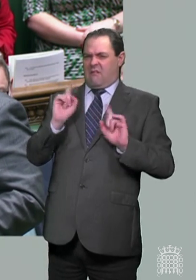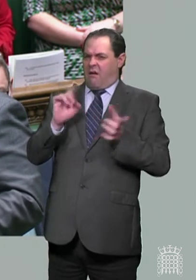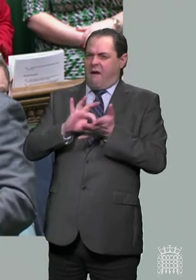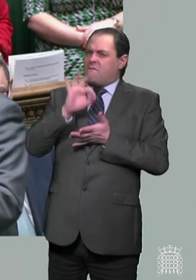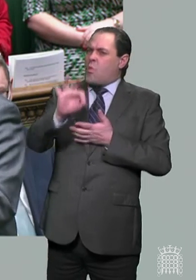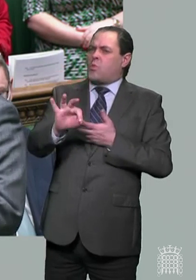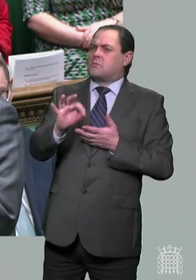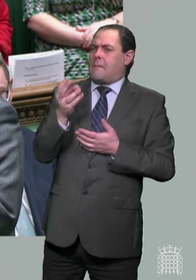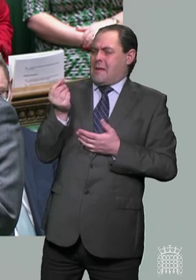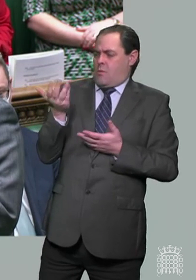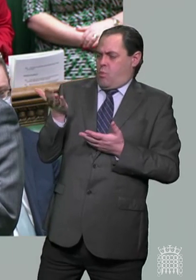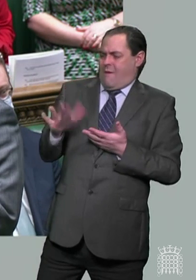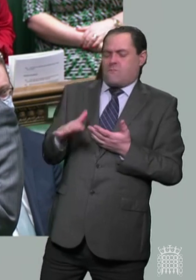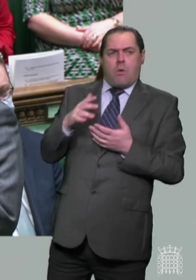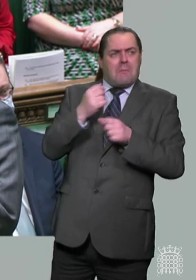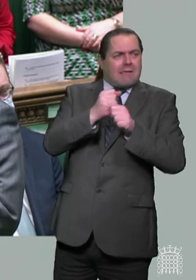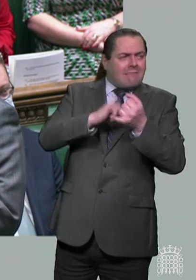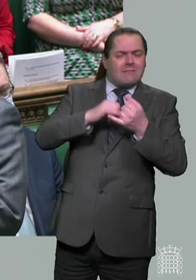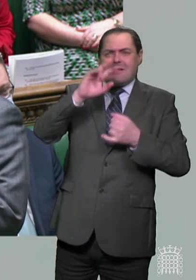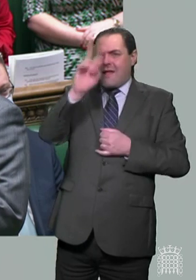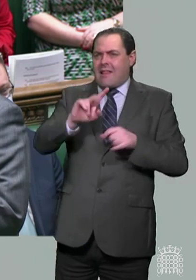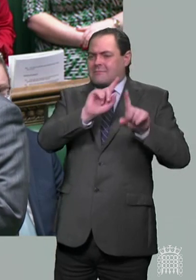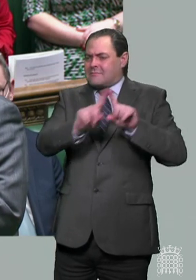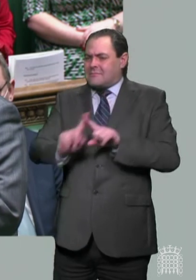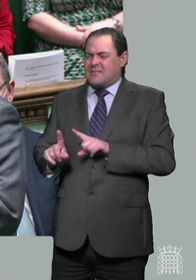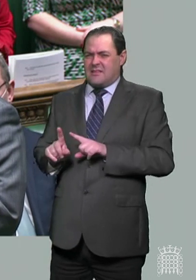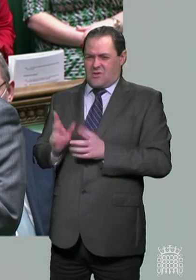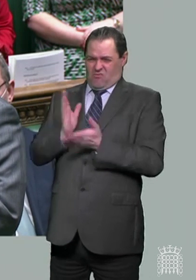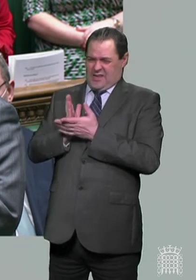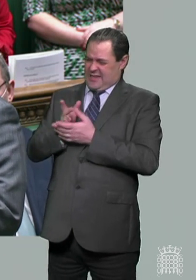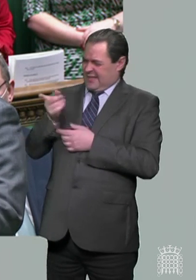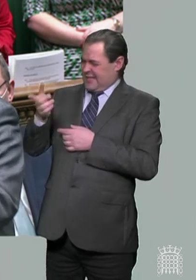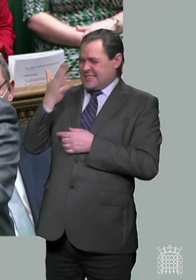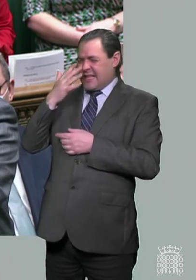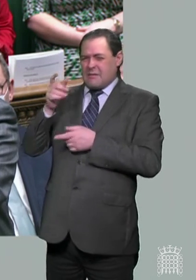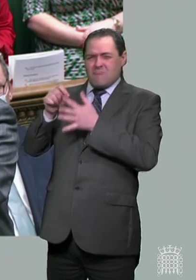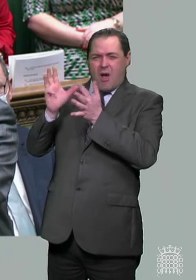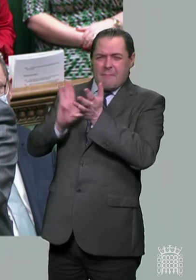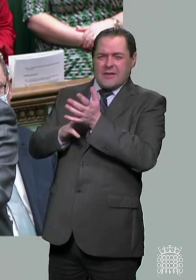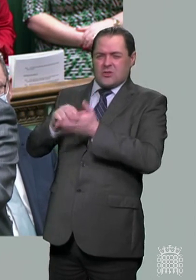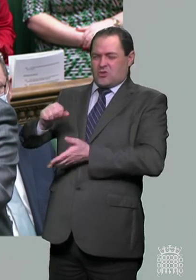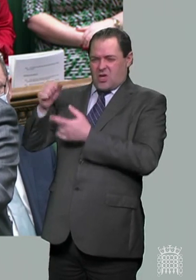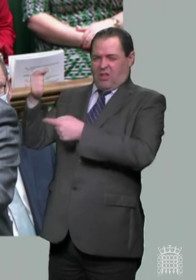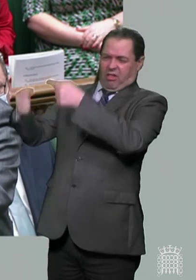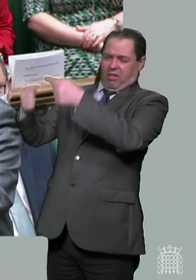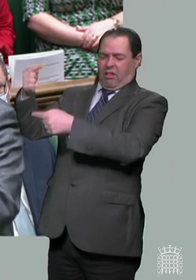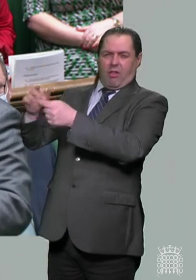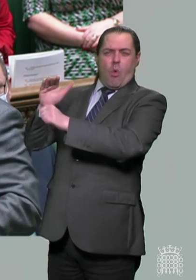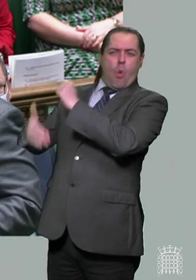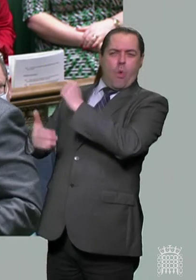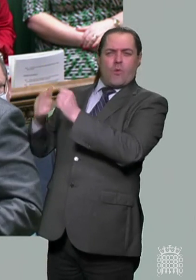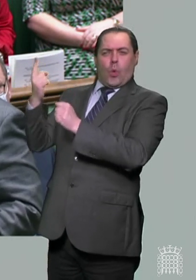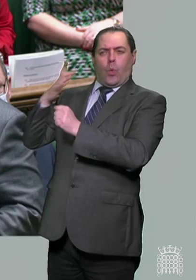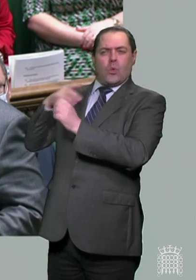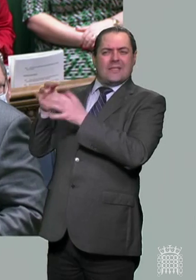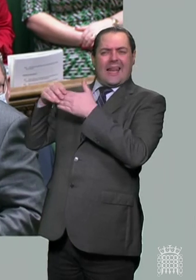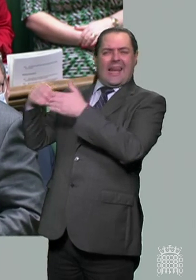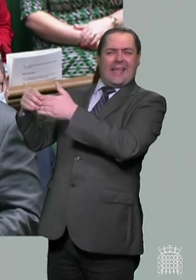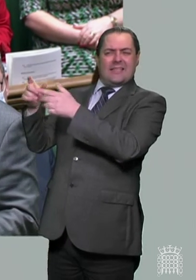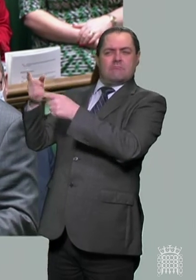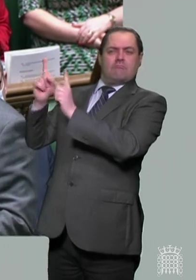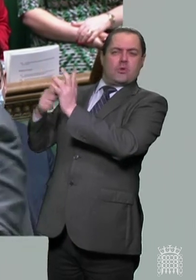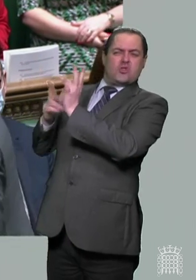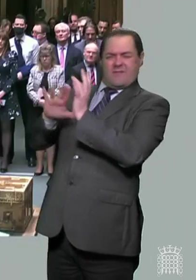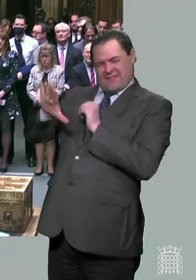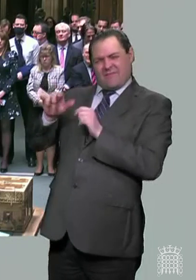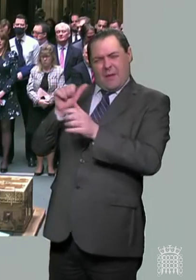So, rather than the Prime Minister and the Chancellor scrapping over the Tory leadership, will they do something useful and scrap their regressive hike in national insurance?